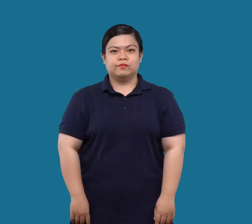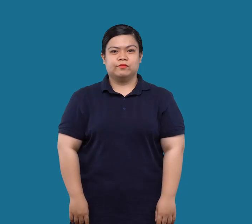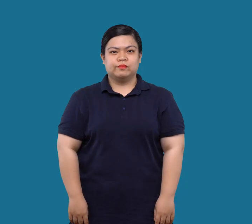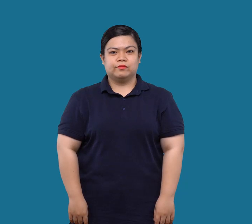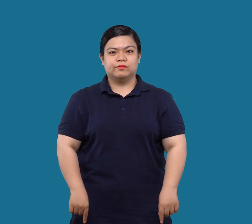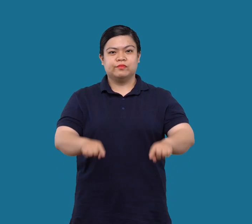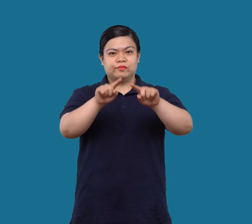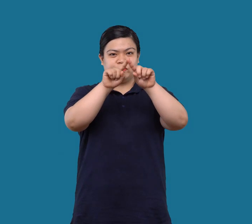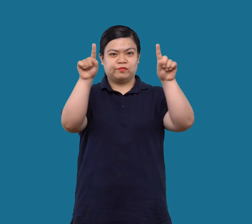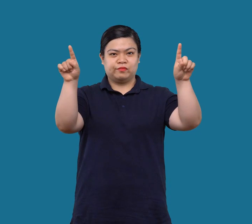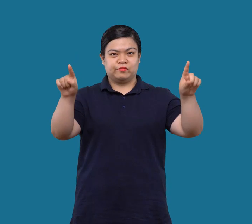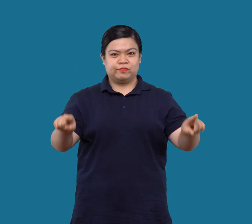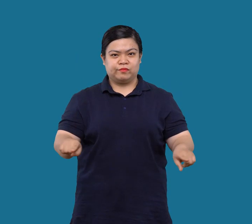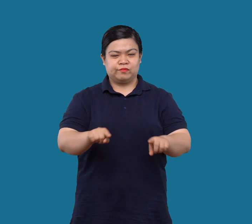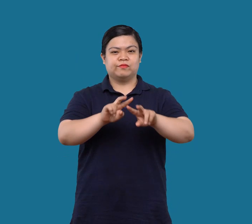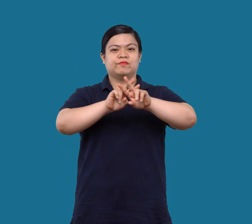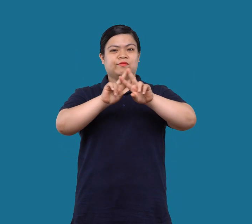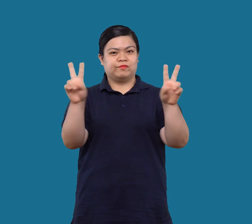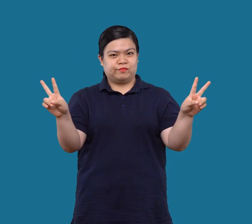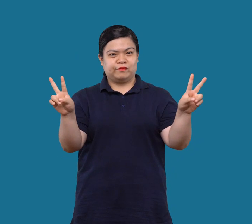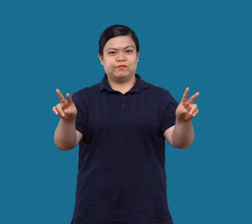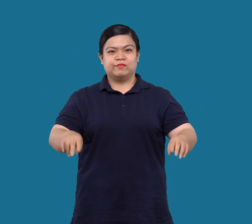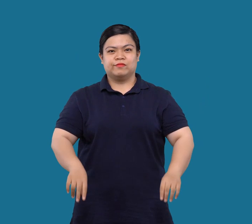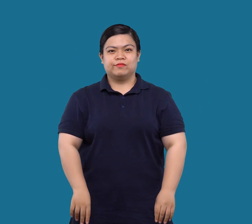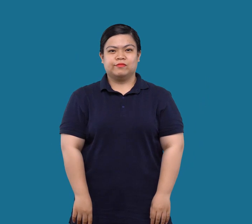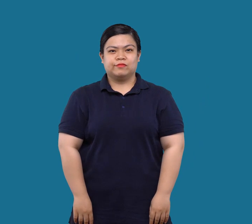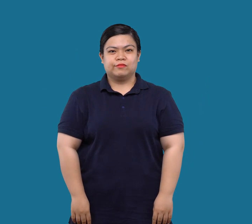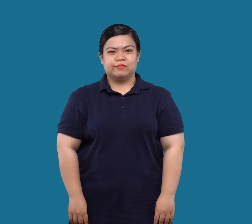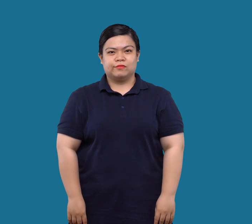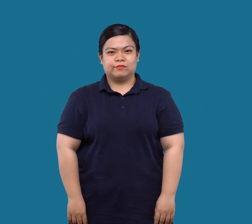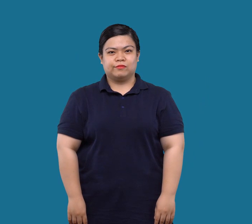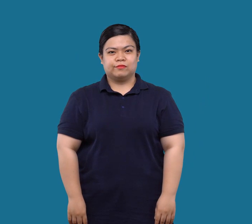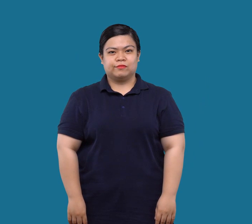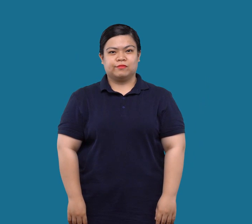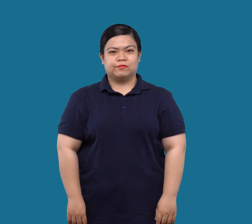tấm vải